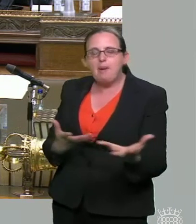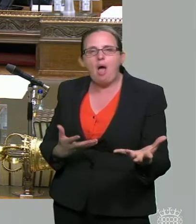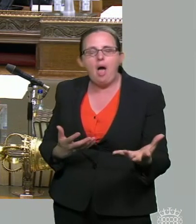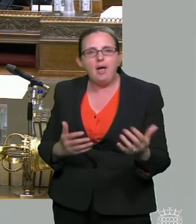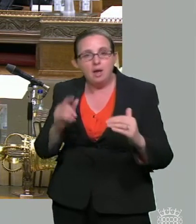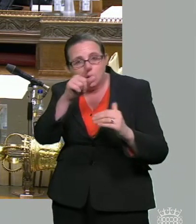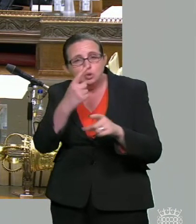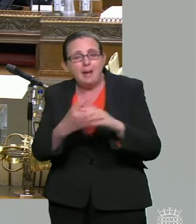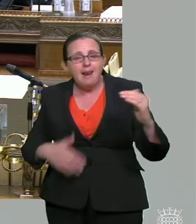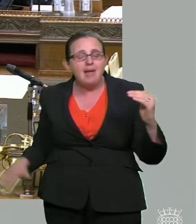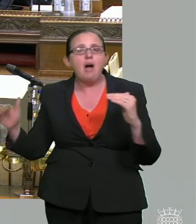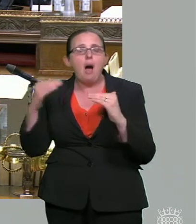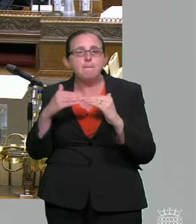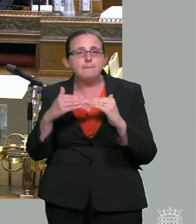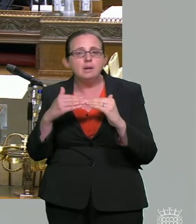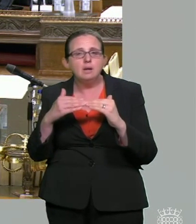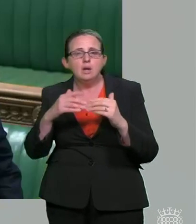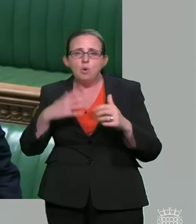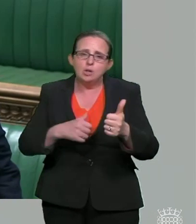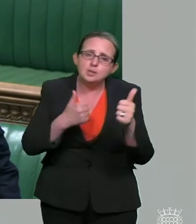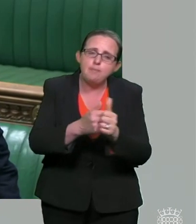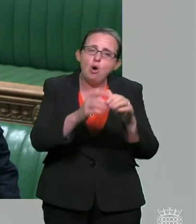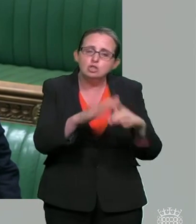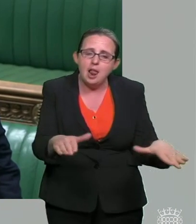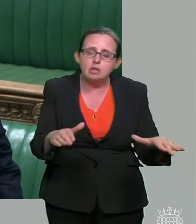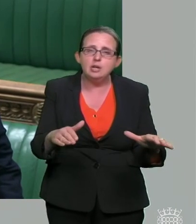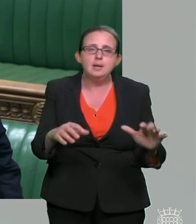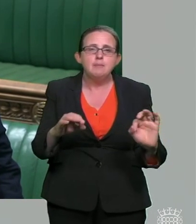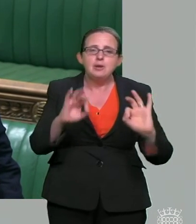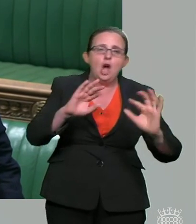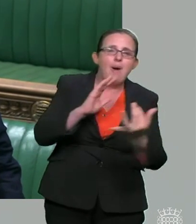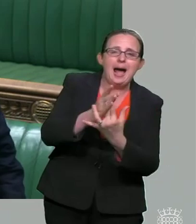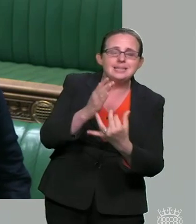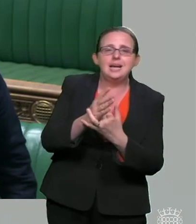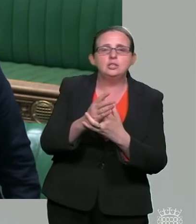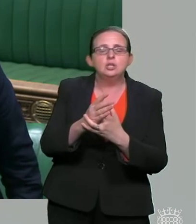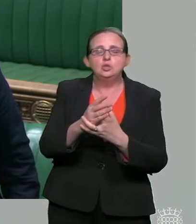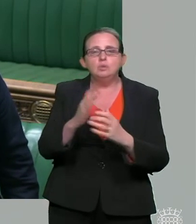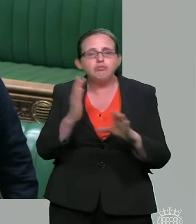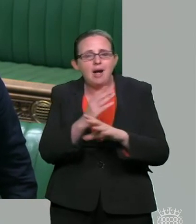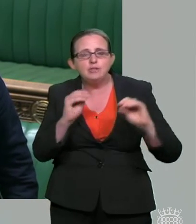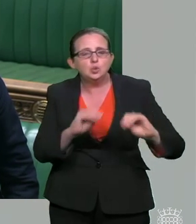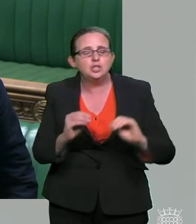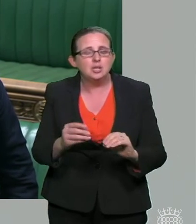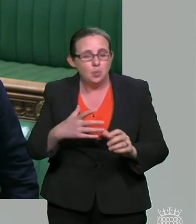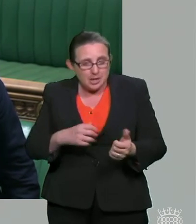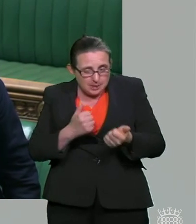What we want to do is to get on the side of all the kids who do not have access to that tuition and to support them.